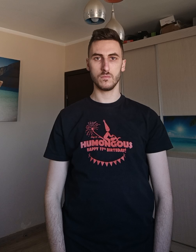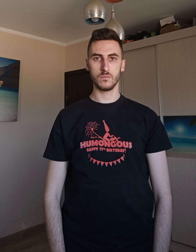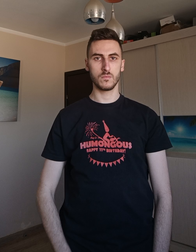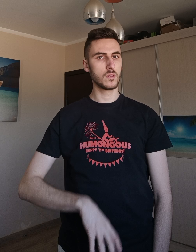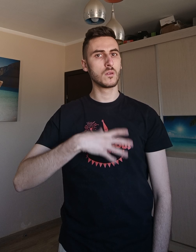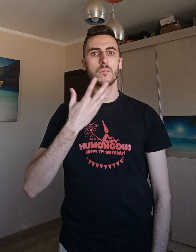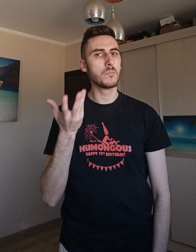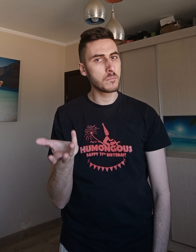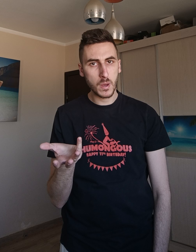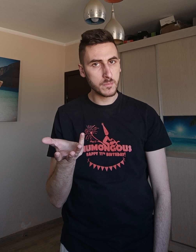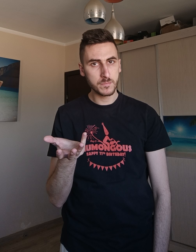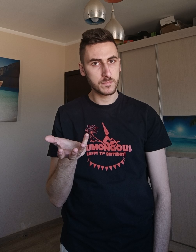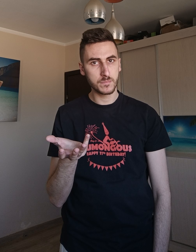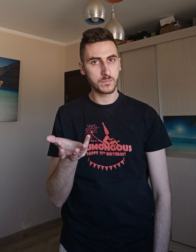מה